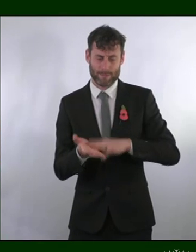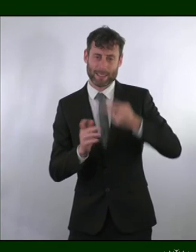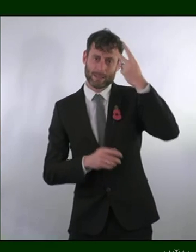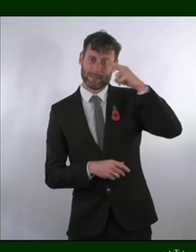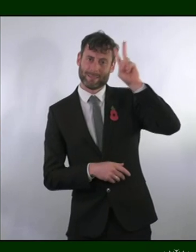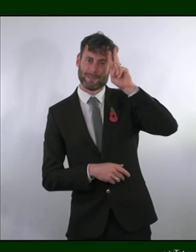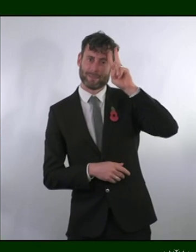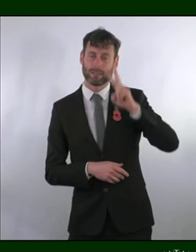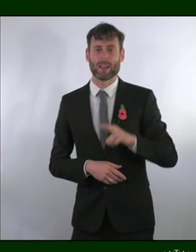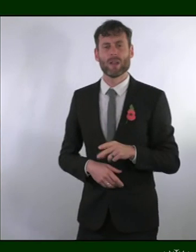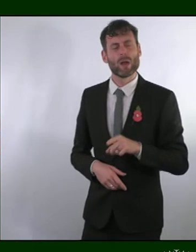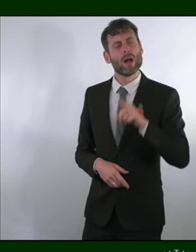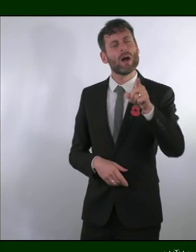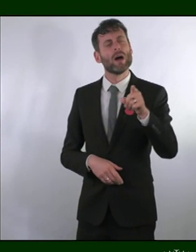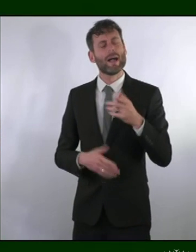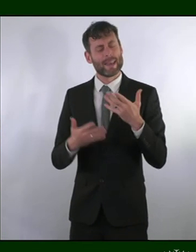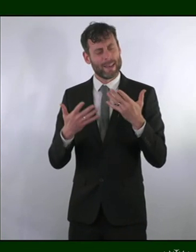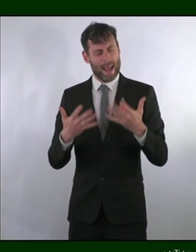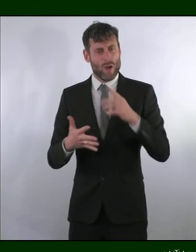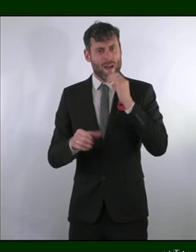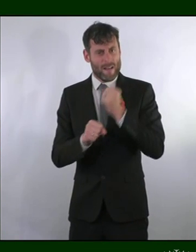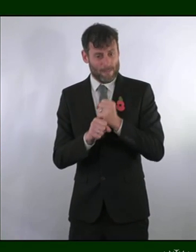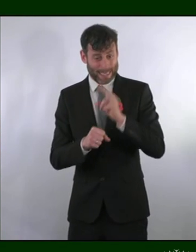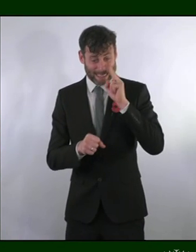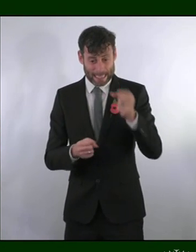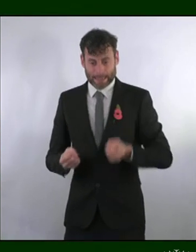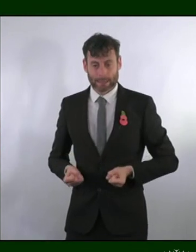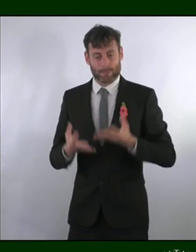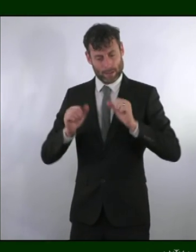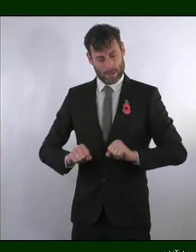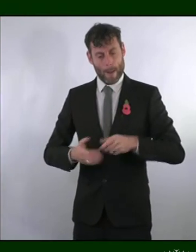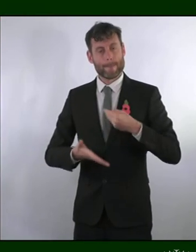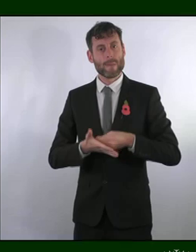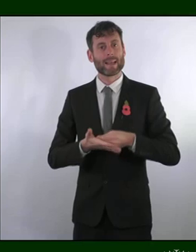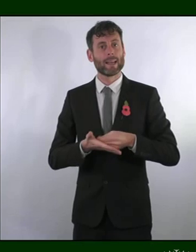If they had handed contracts to companies that could deliver, public money would have been saved.